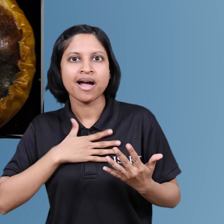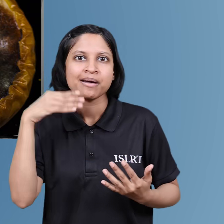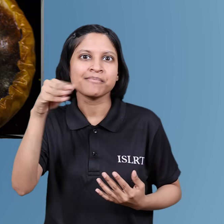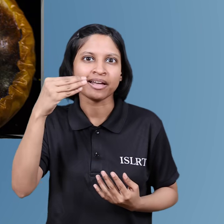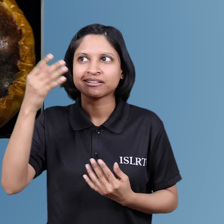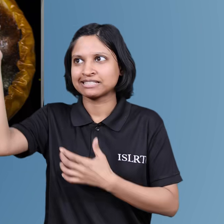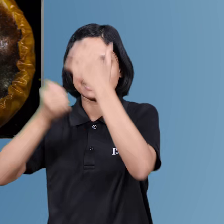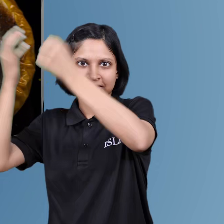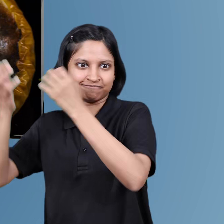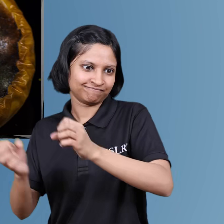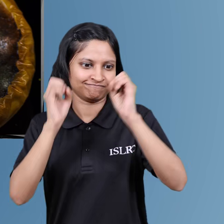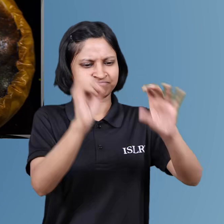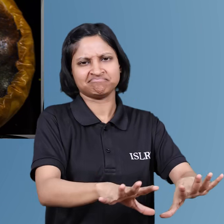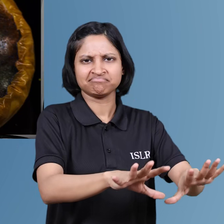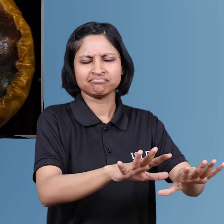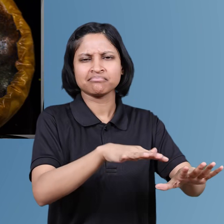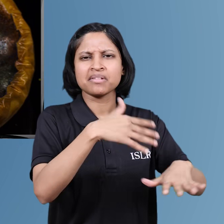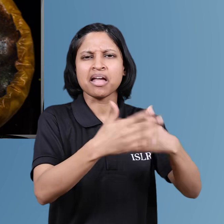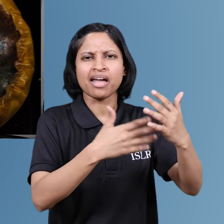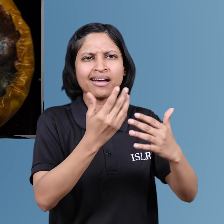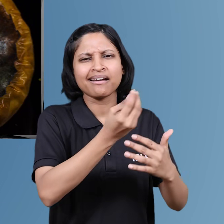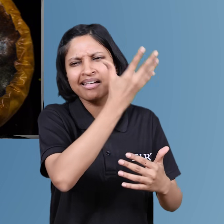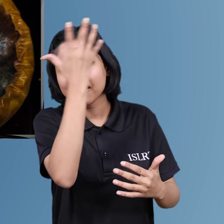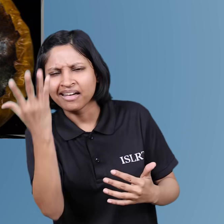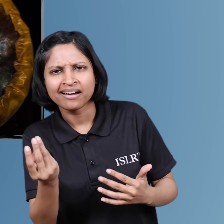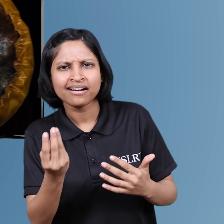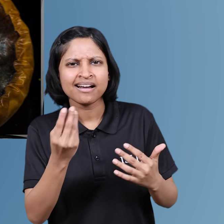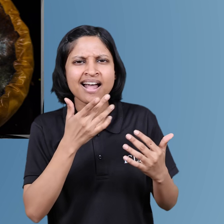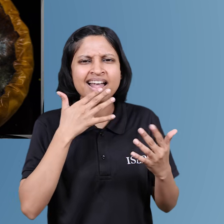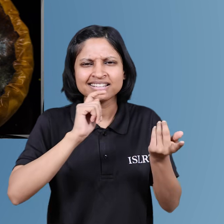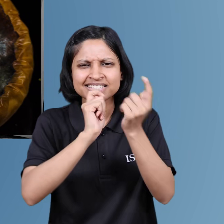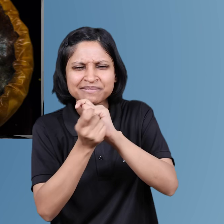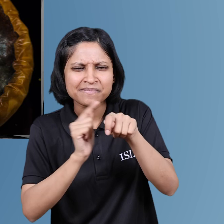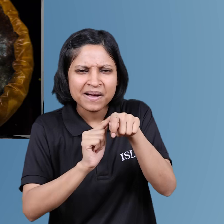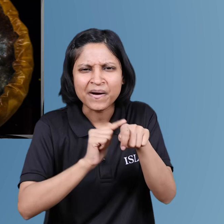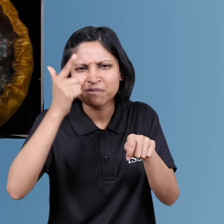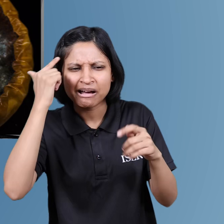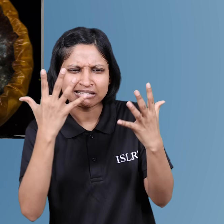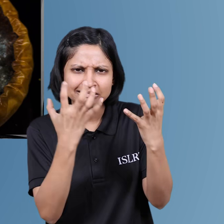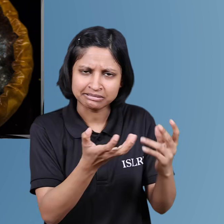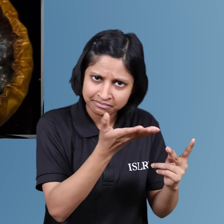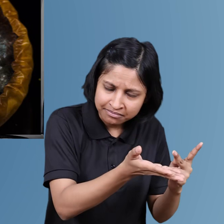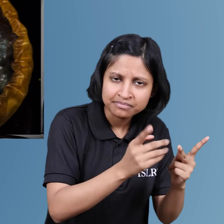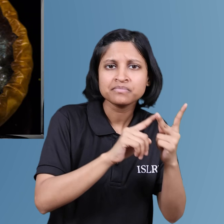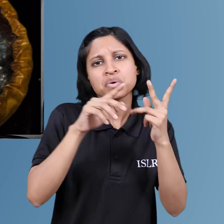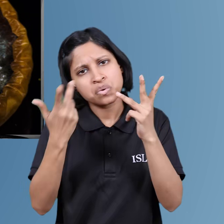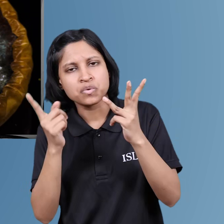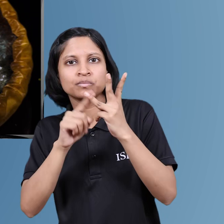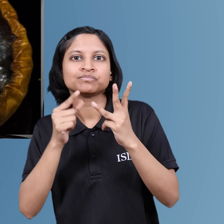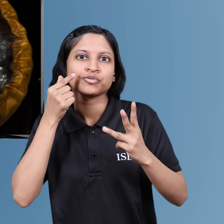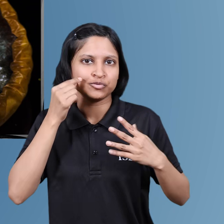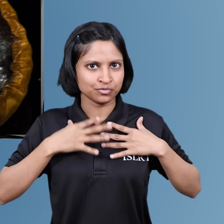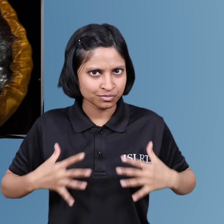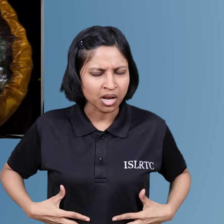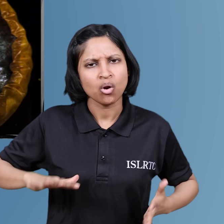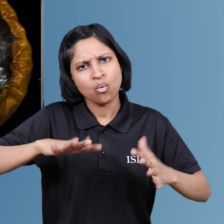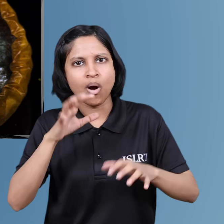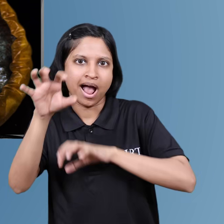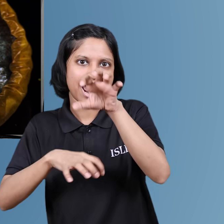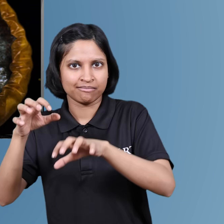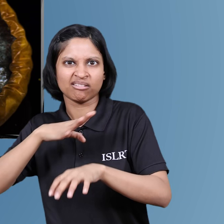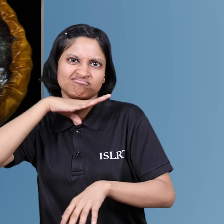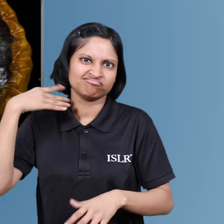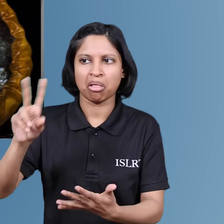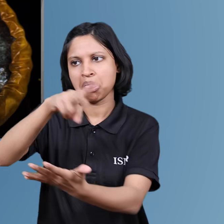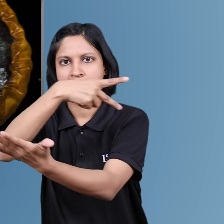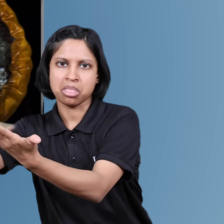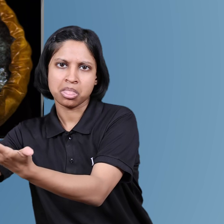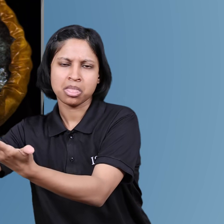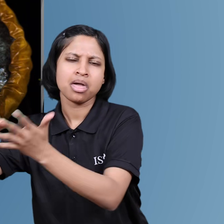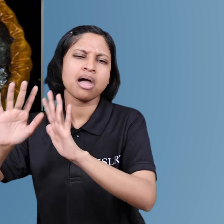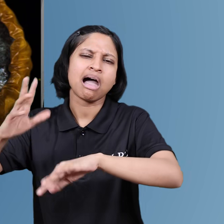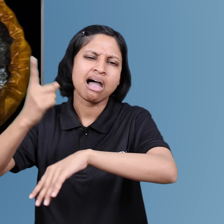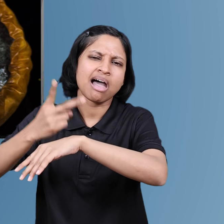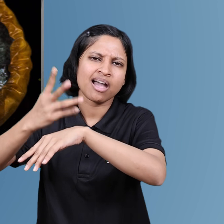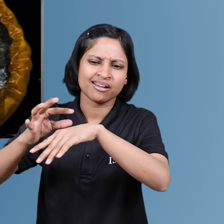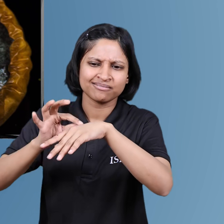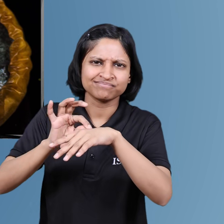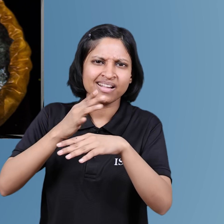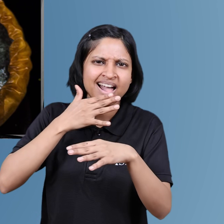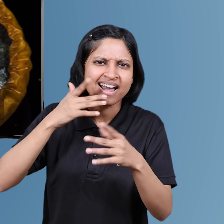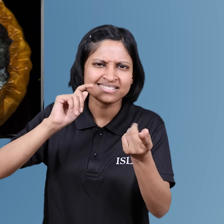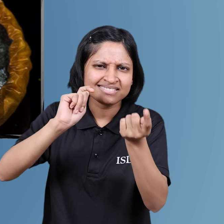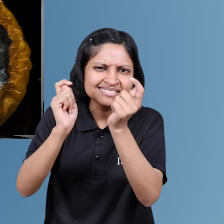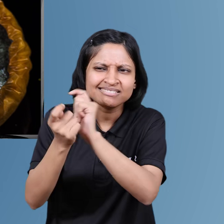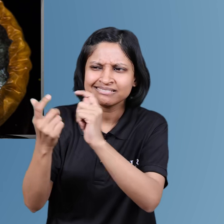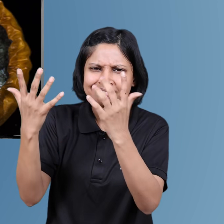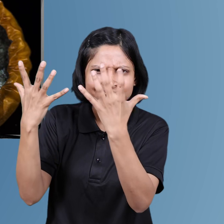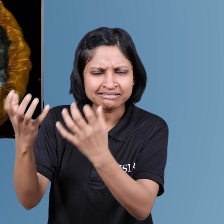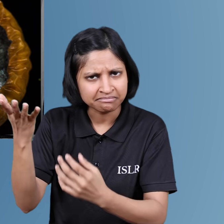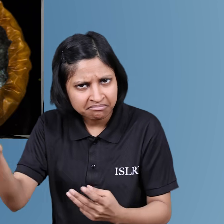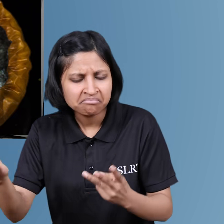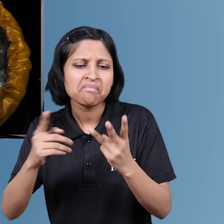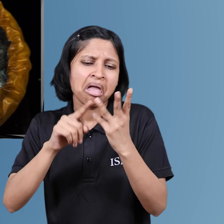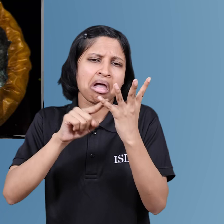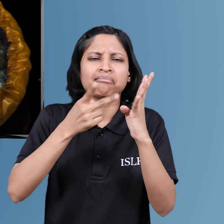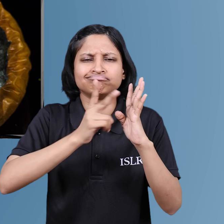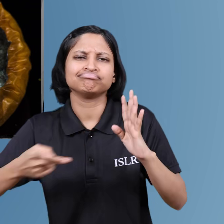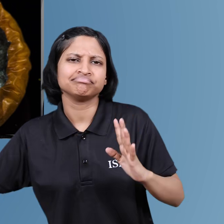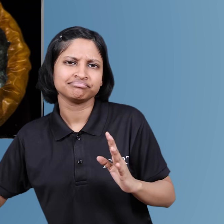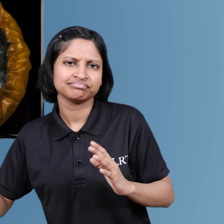Decaying leaves, and the decomposition of deceased human or animal bodies.